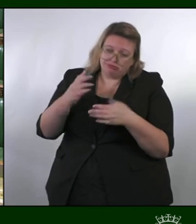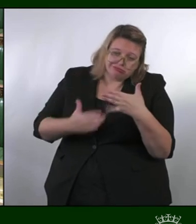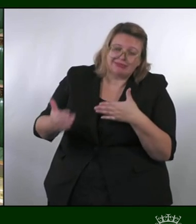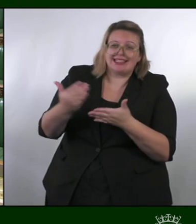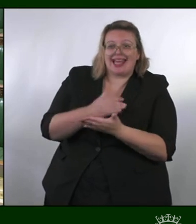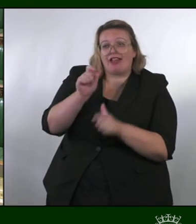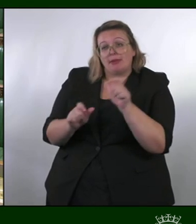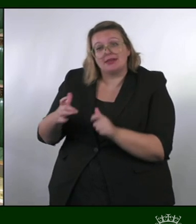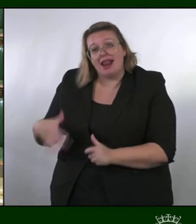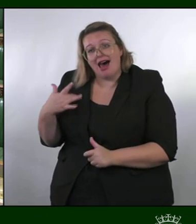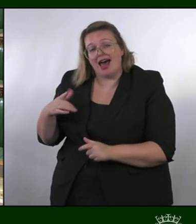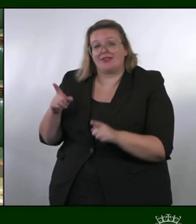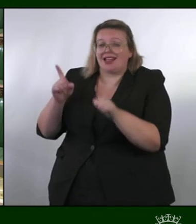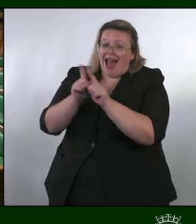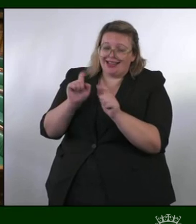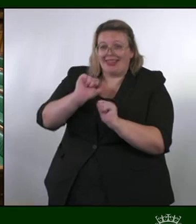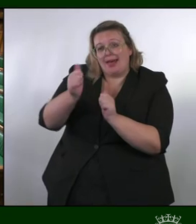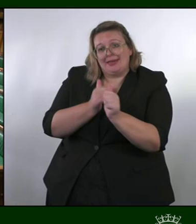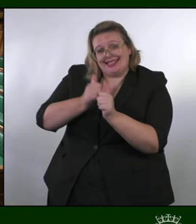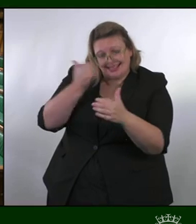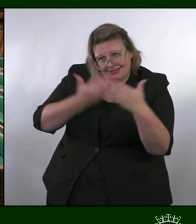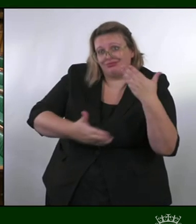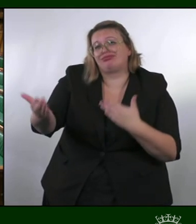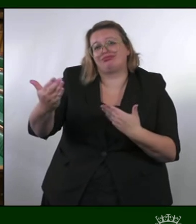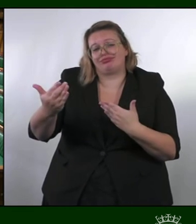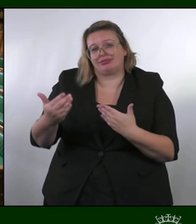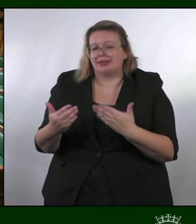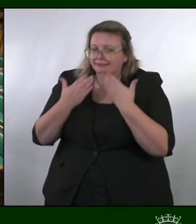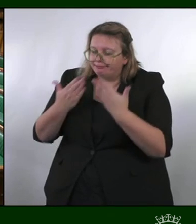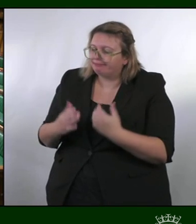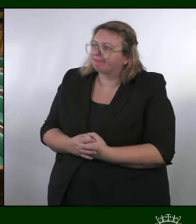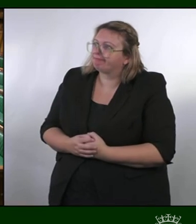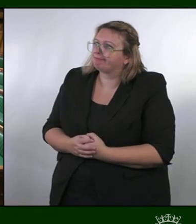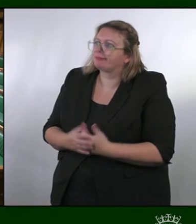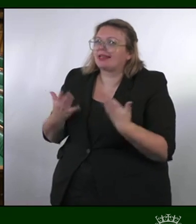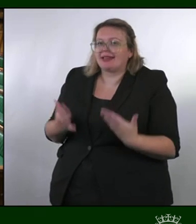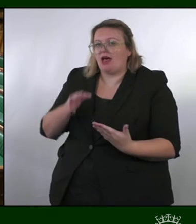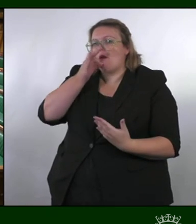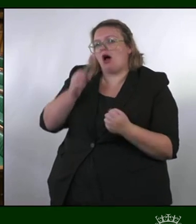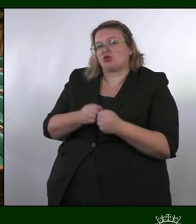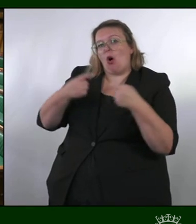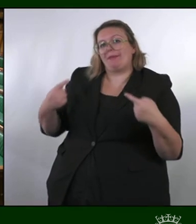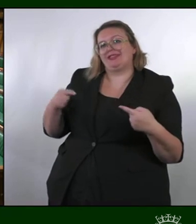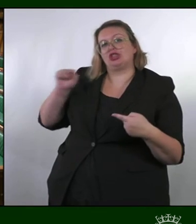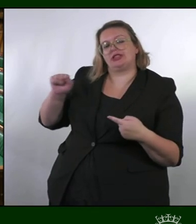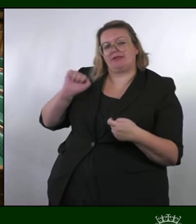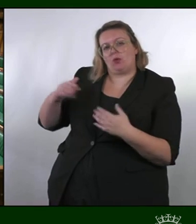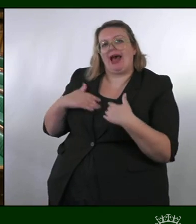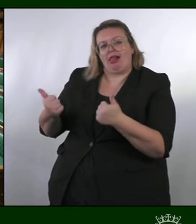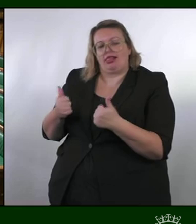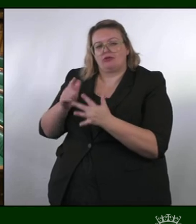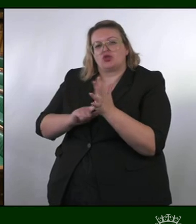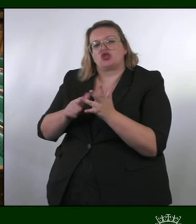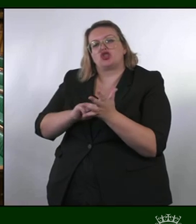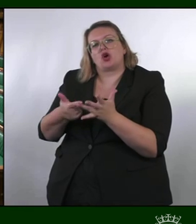The hon. Gentleman touched on contact tracing and how that is working.